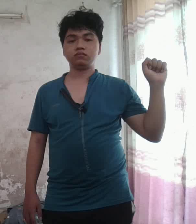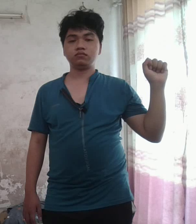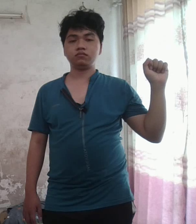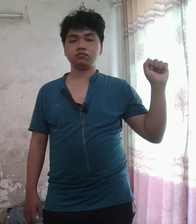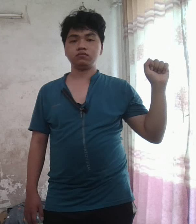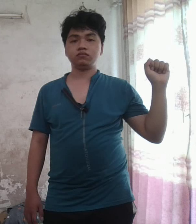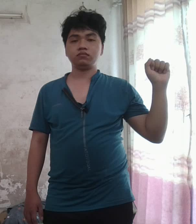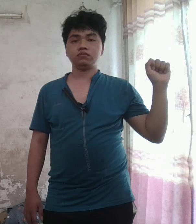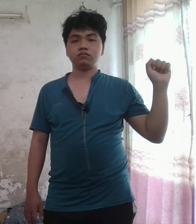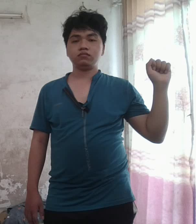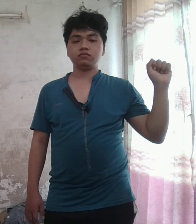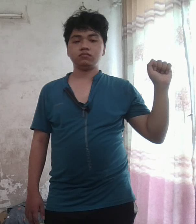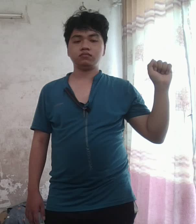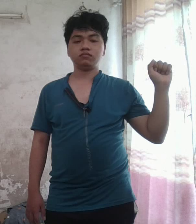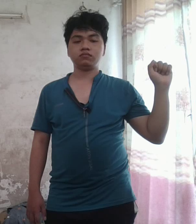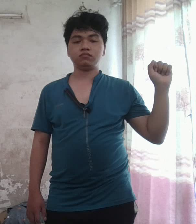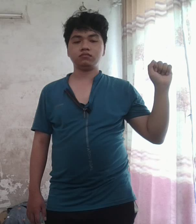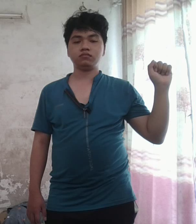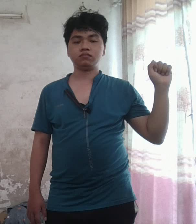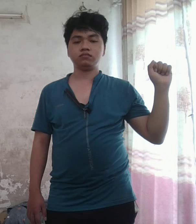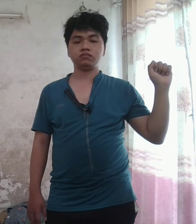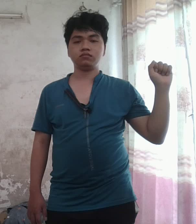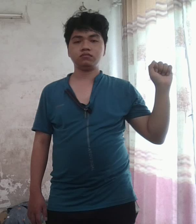a